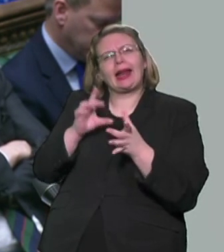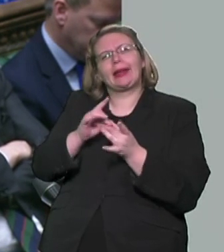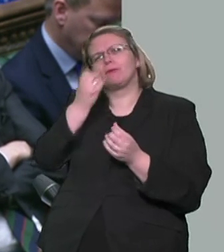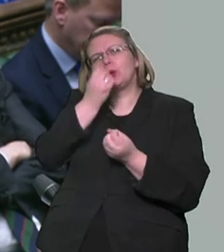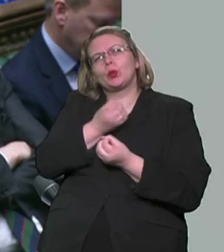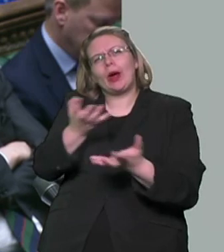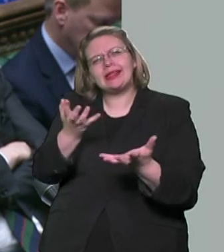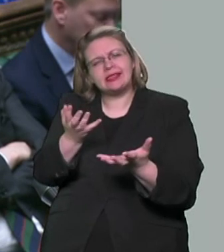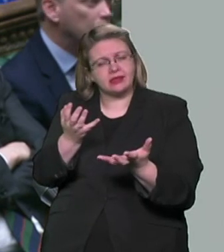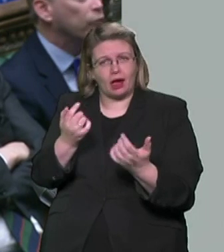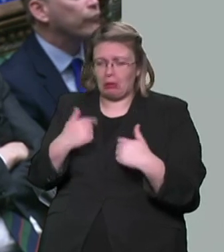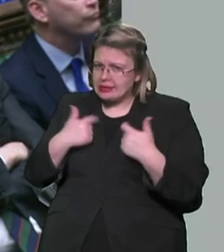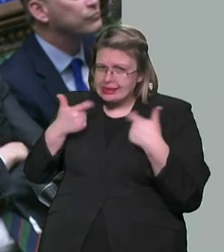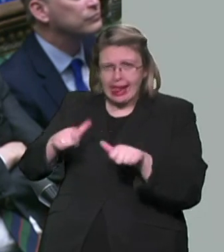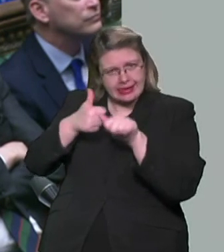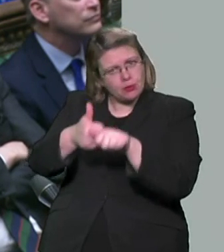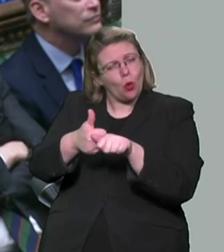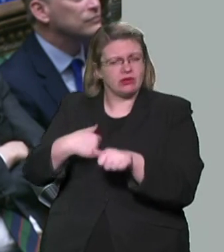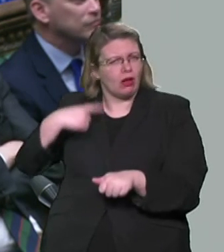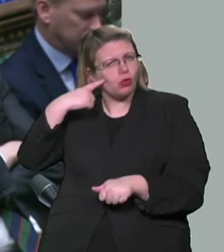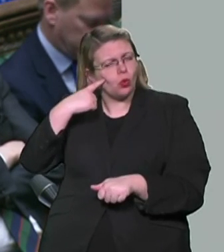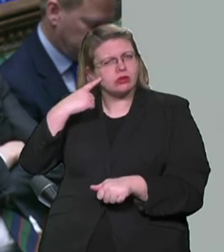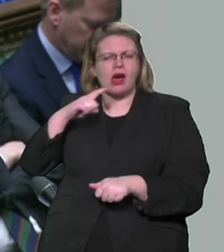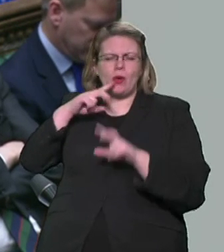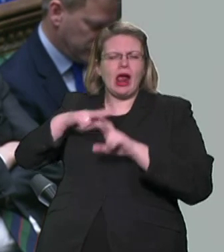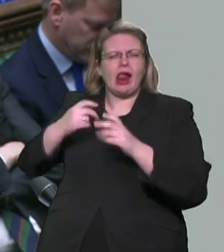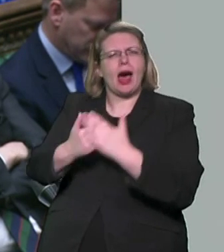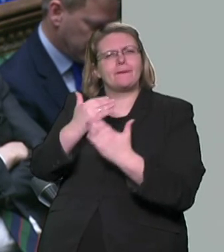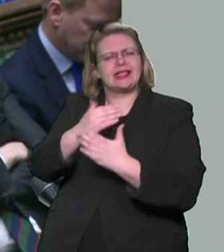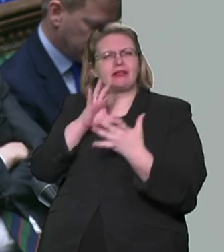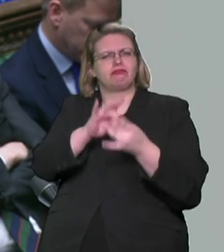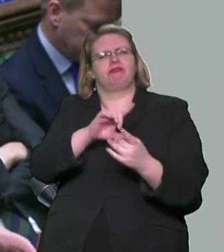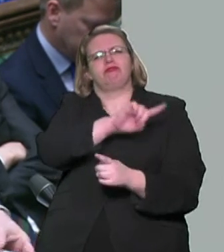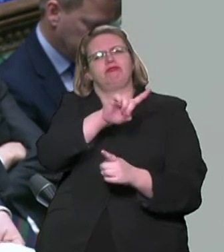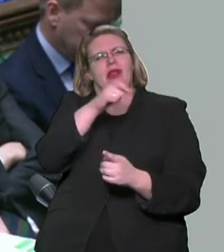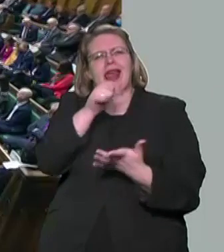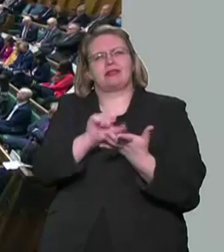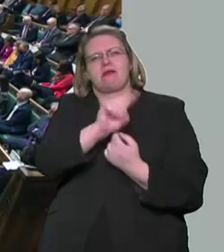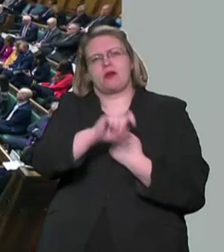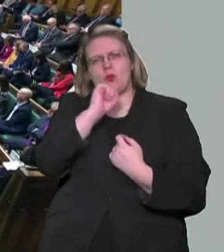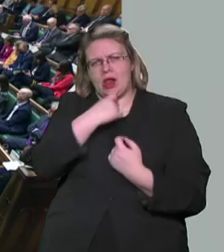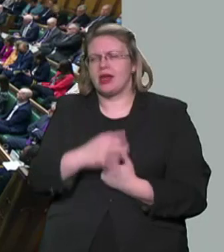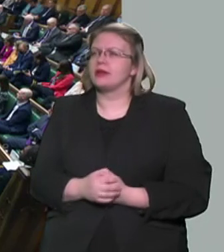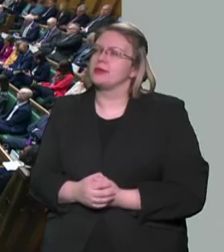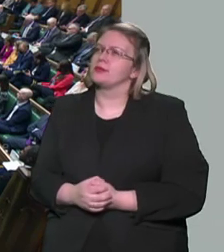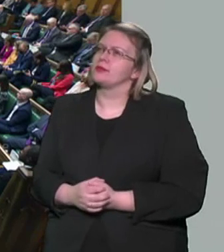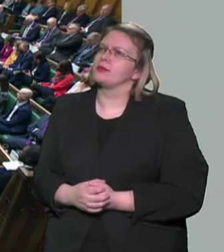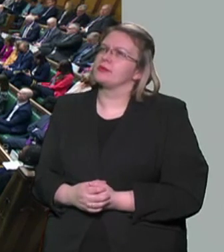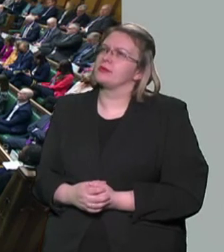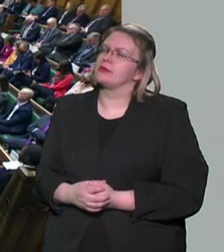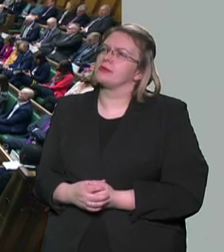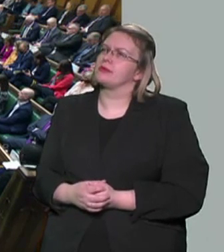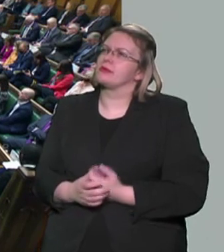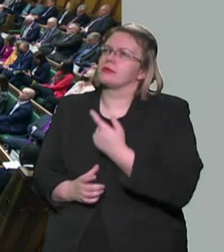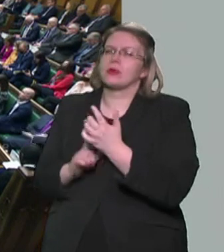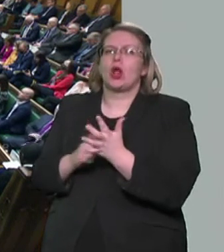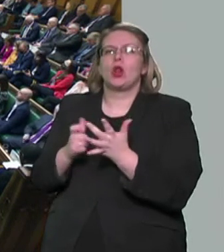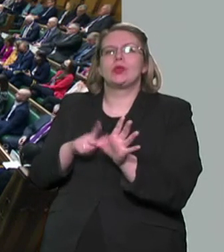As far as I know, we continue to support it, but I would be happy to update him by letter.